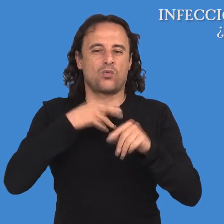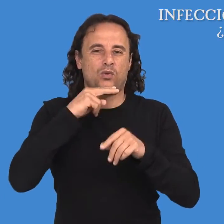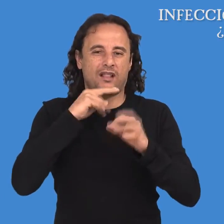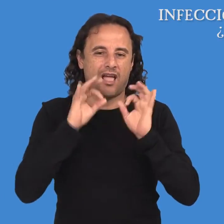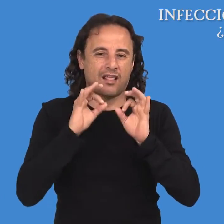pis